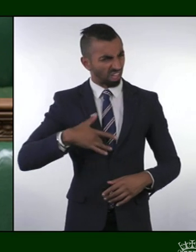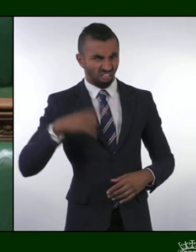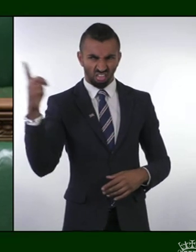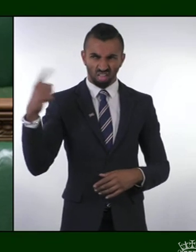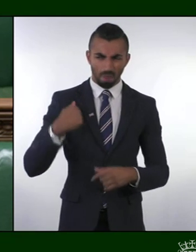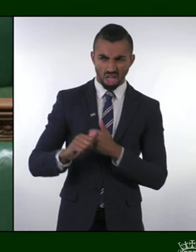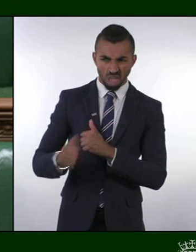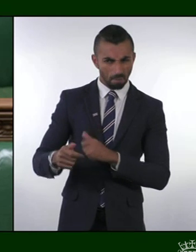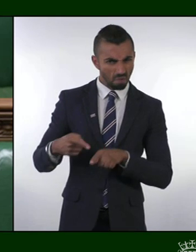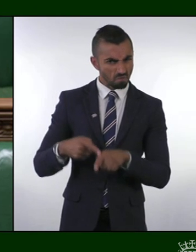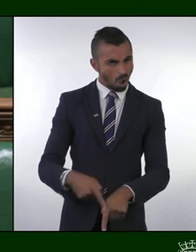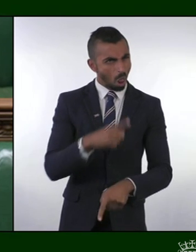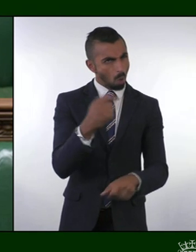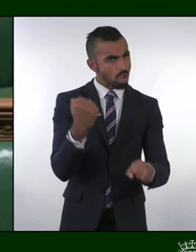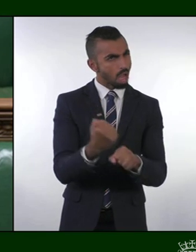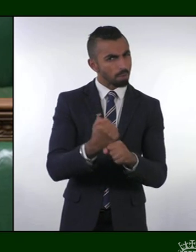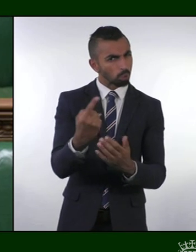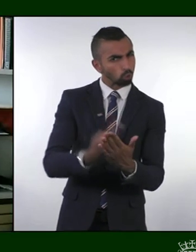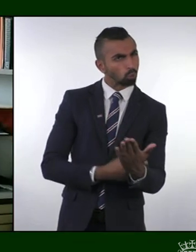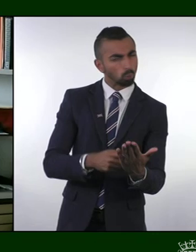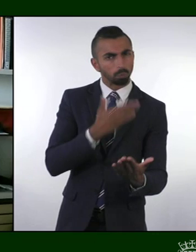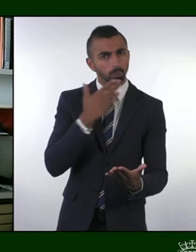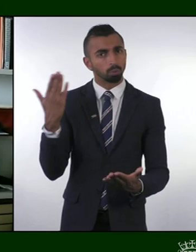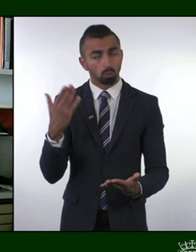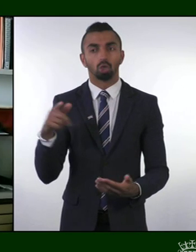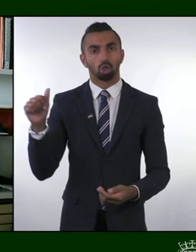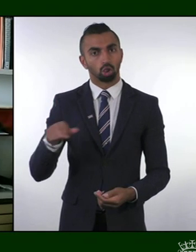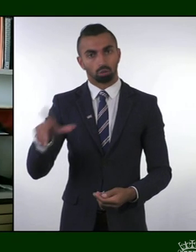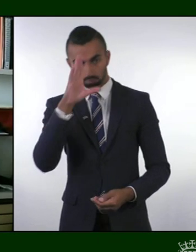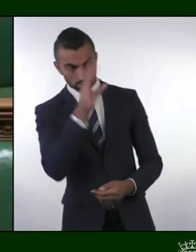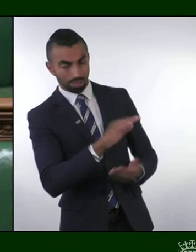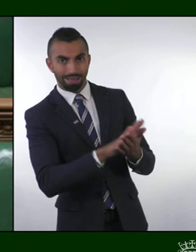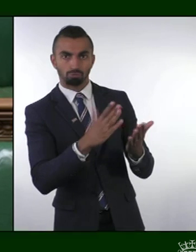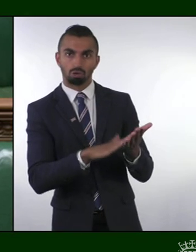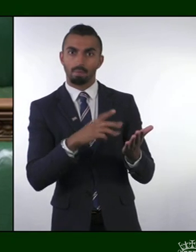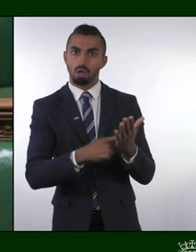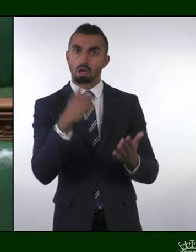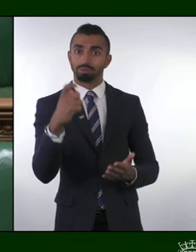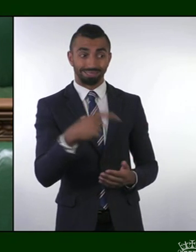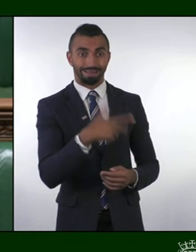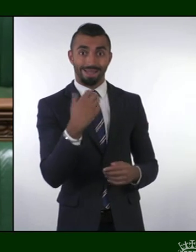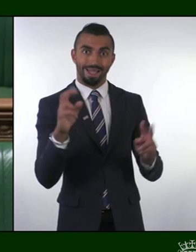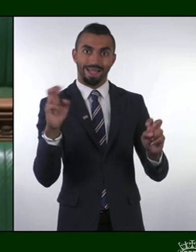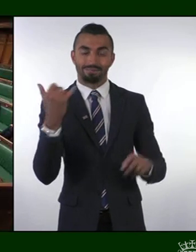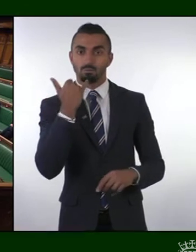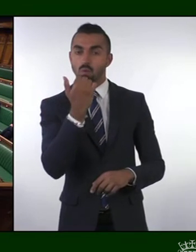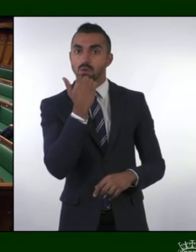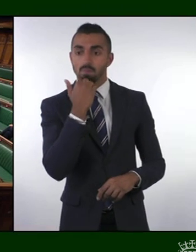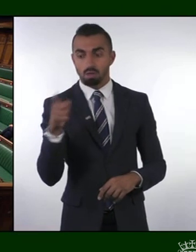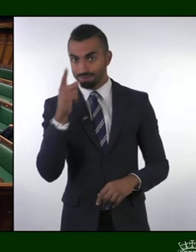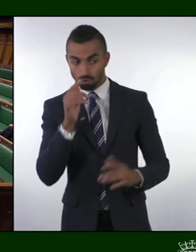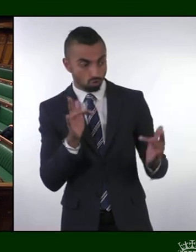I urge any employees of any company who feel that that has happened to take up the matter via the HMRC hotline, the details of which are online.